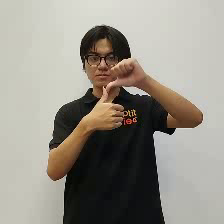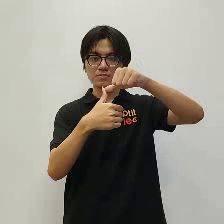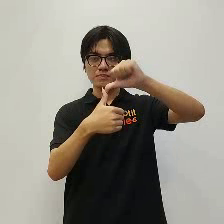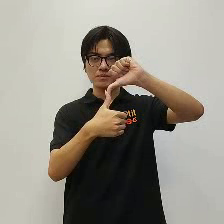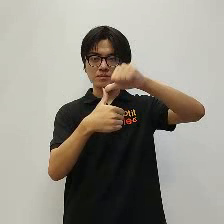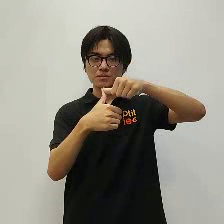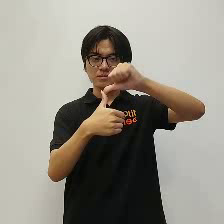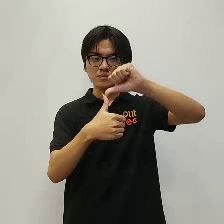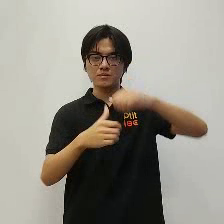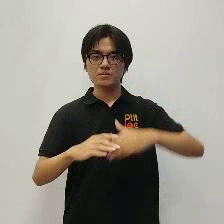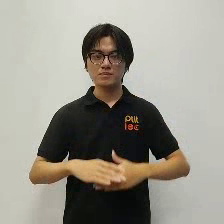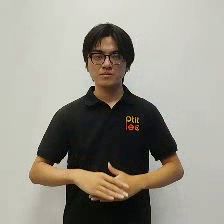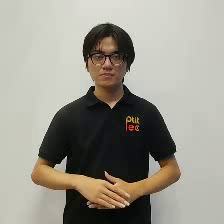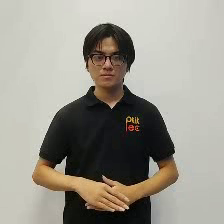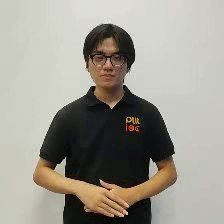Bạn thân